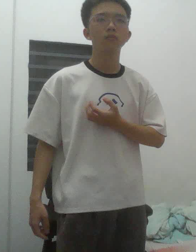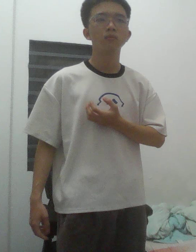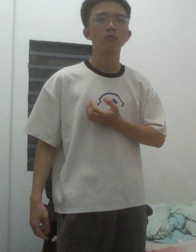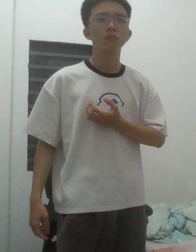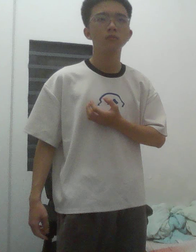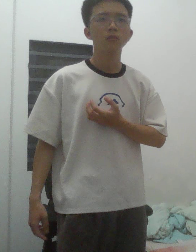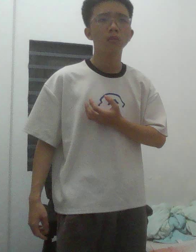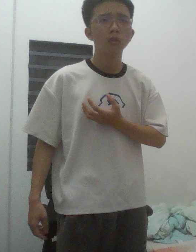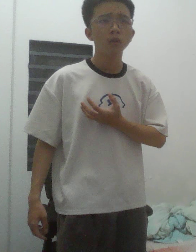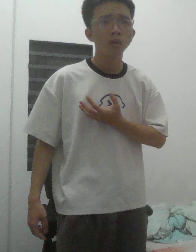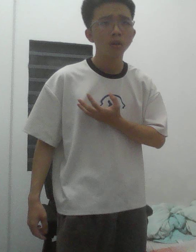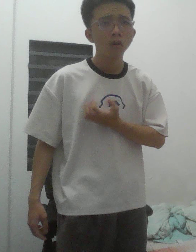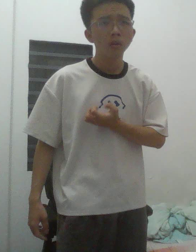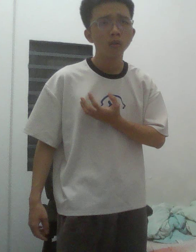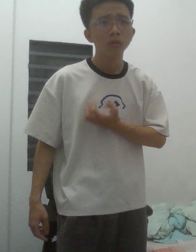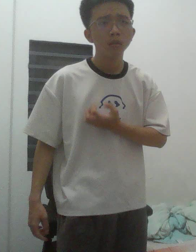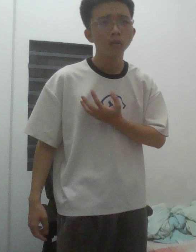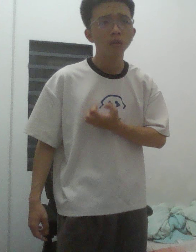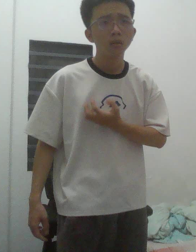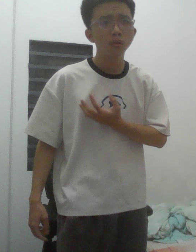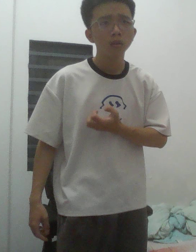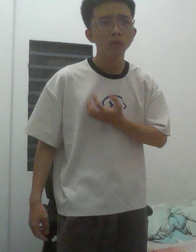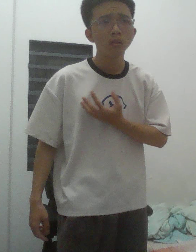lo so